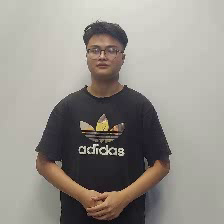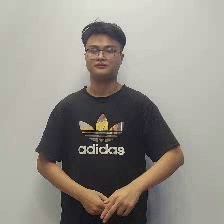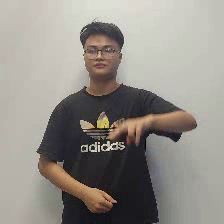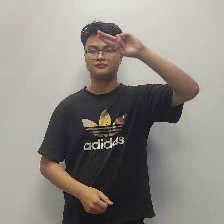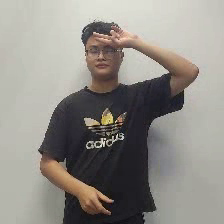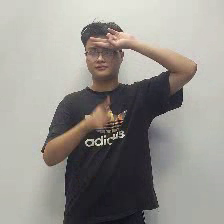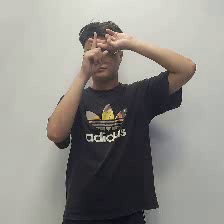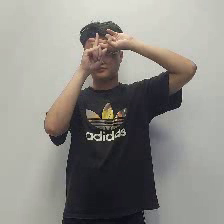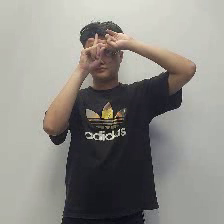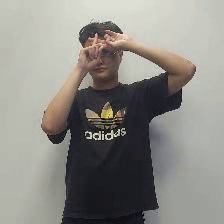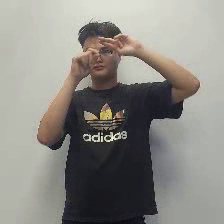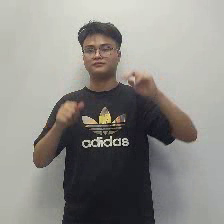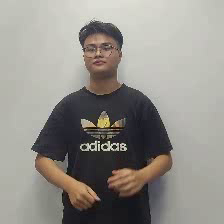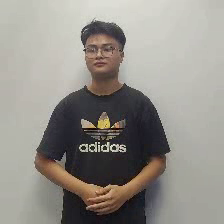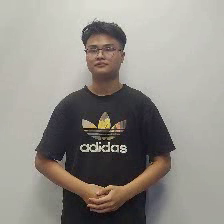Bệnh viện